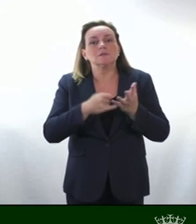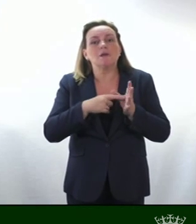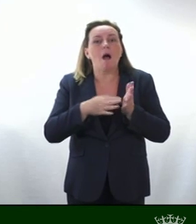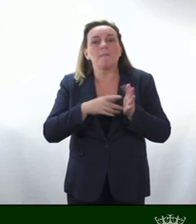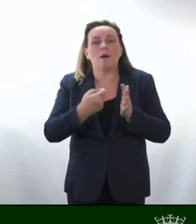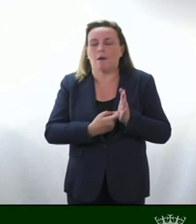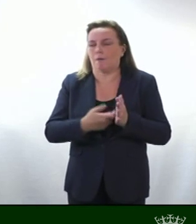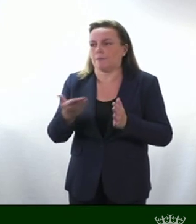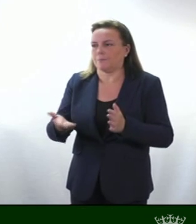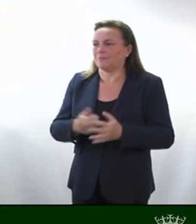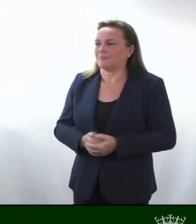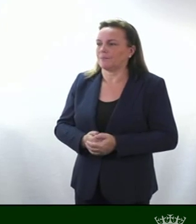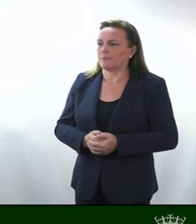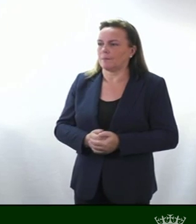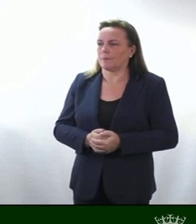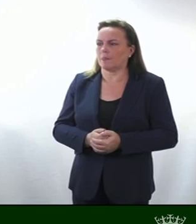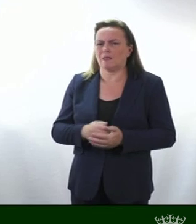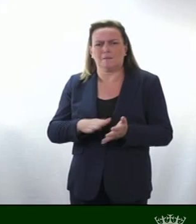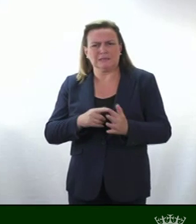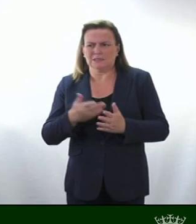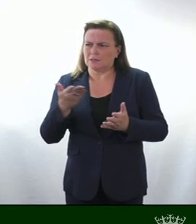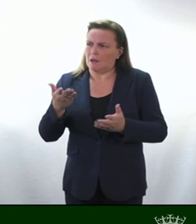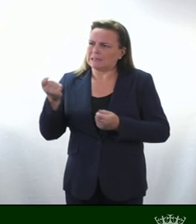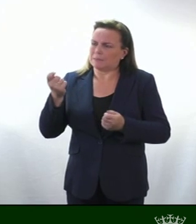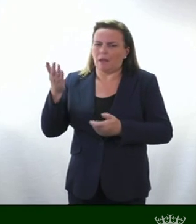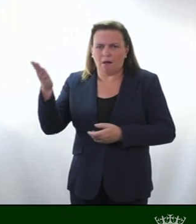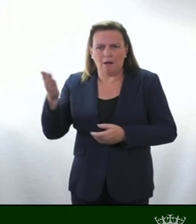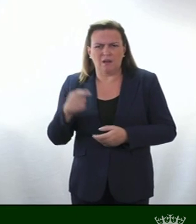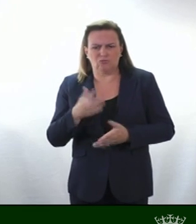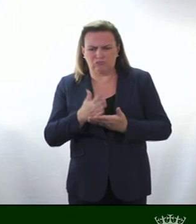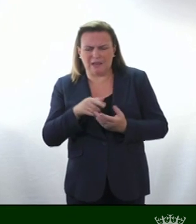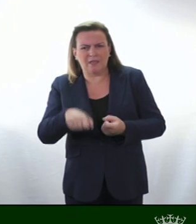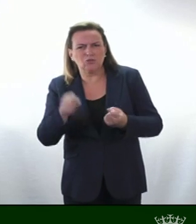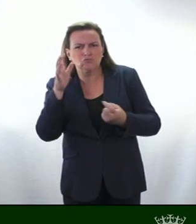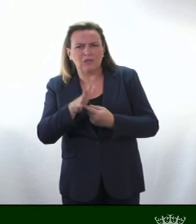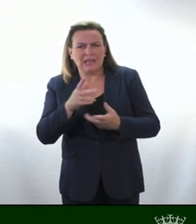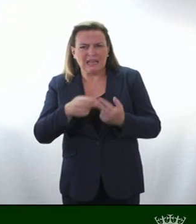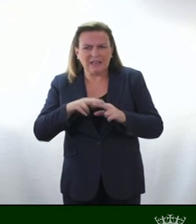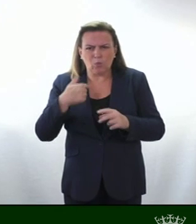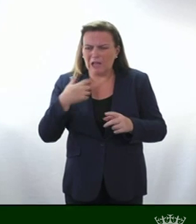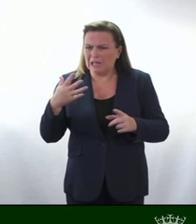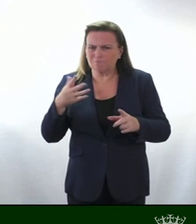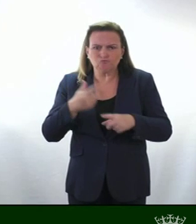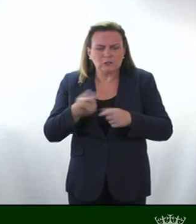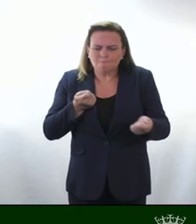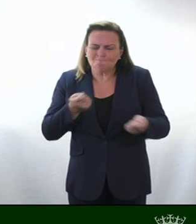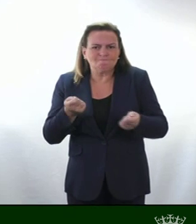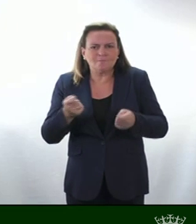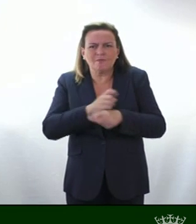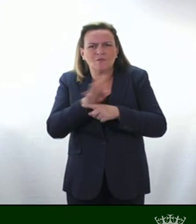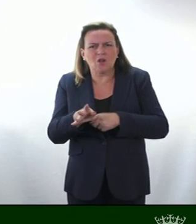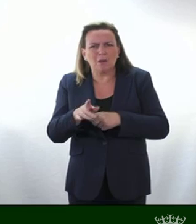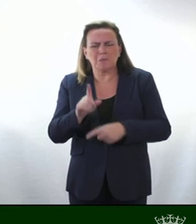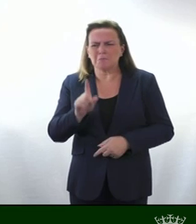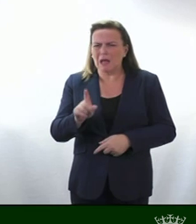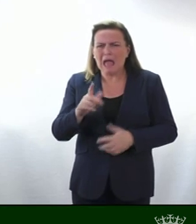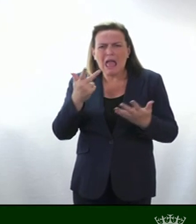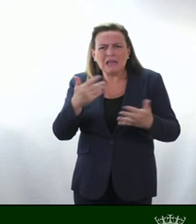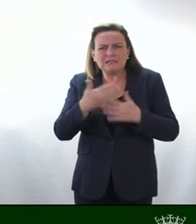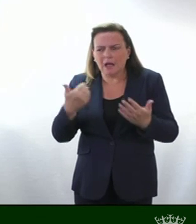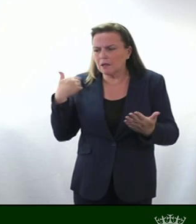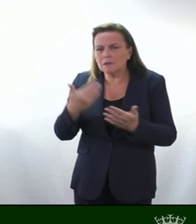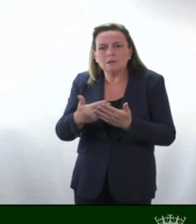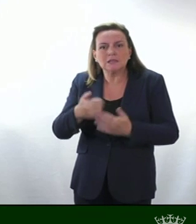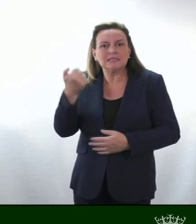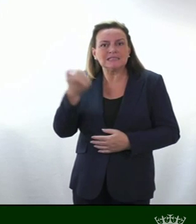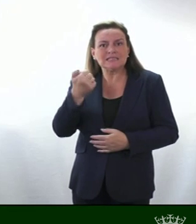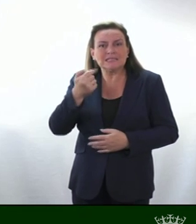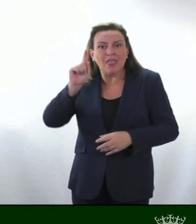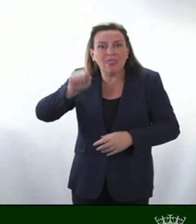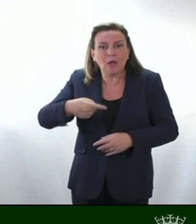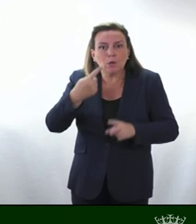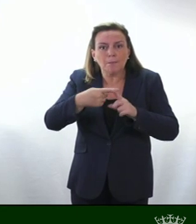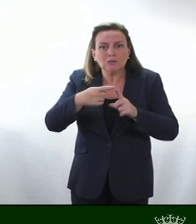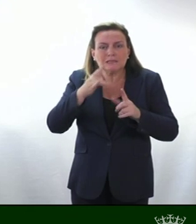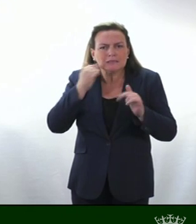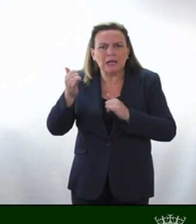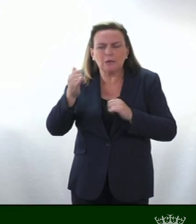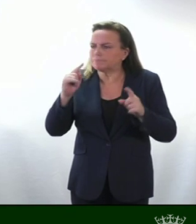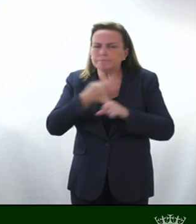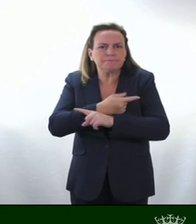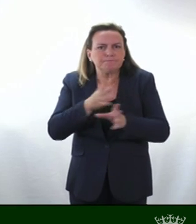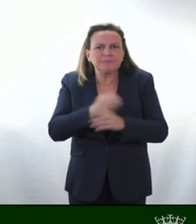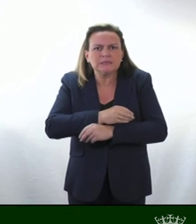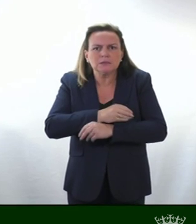This is a crucial moment if we are to gain control of the virus, yet for eight days nearly 16,000 positive tests were missed by the Government.